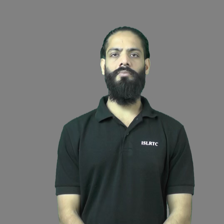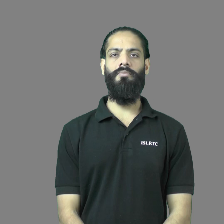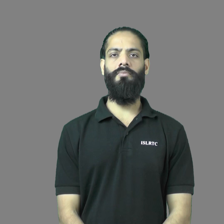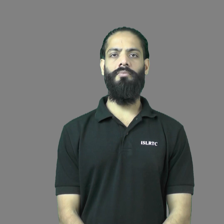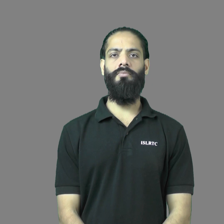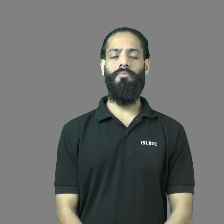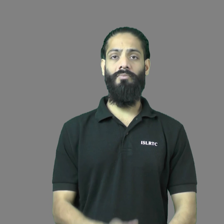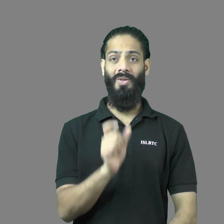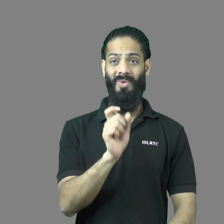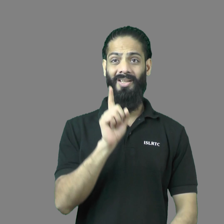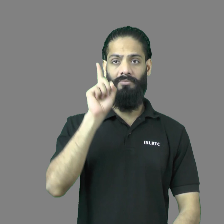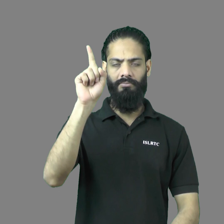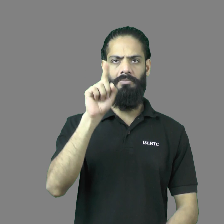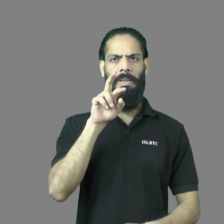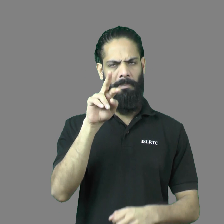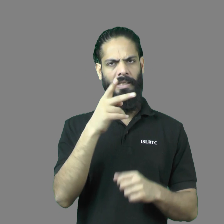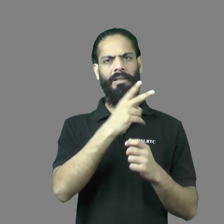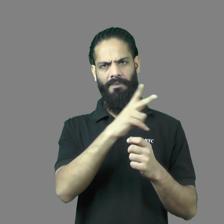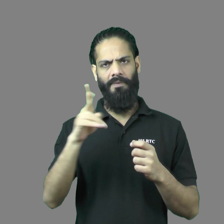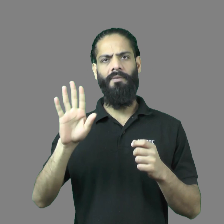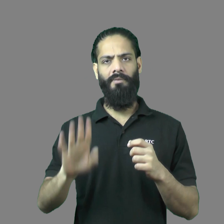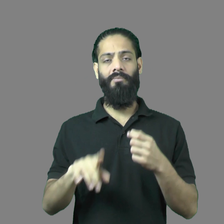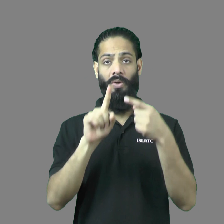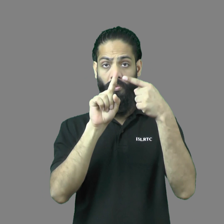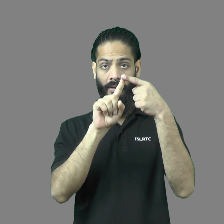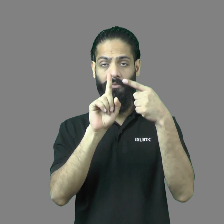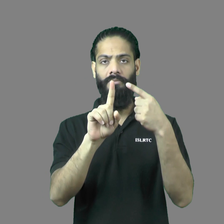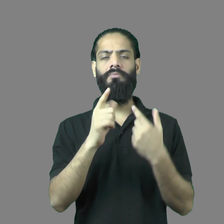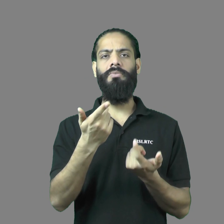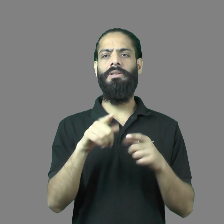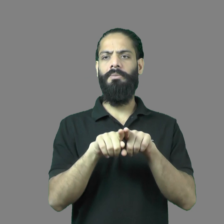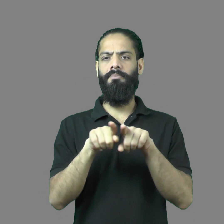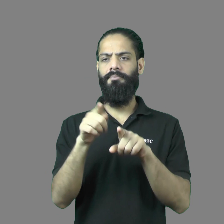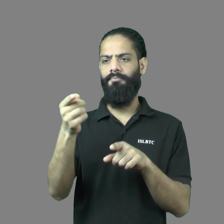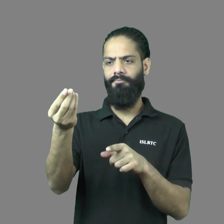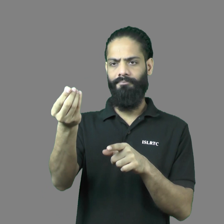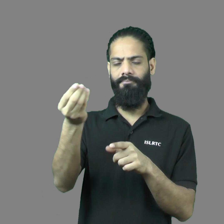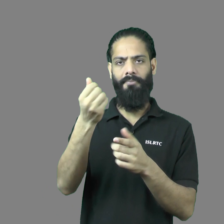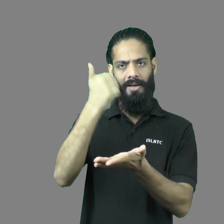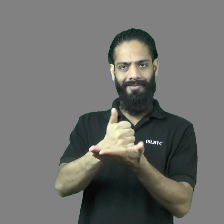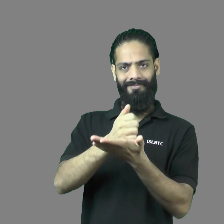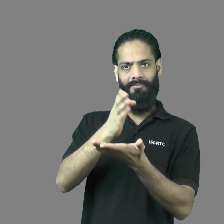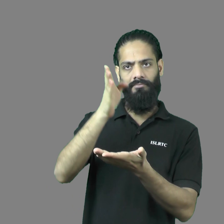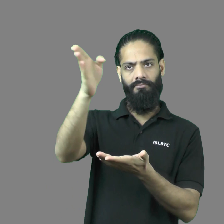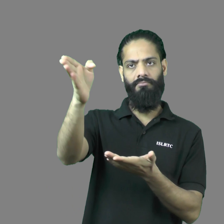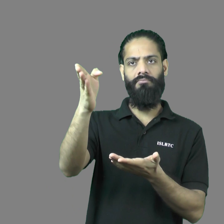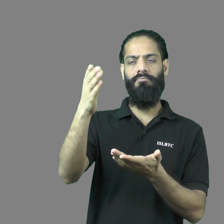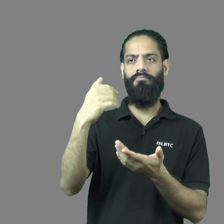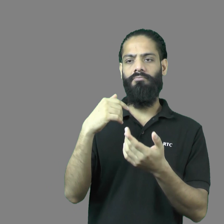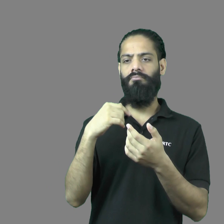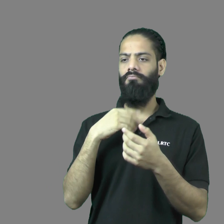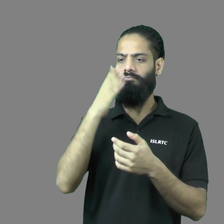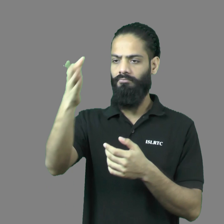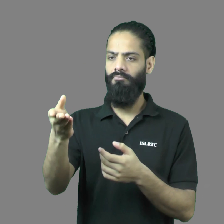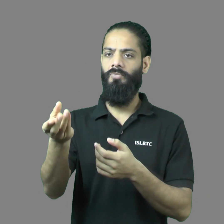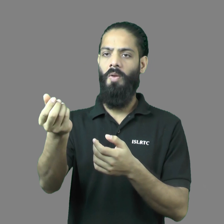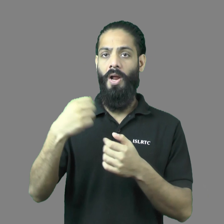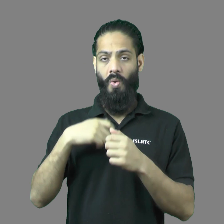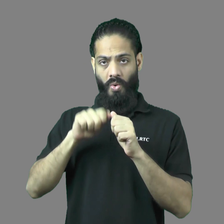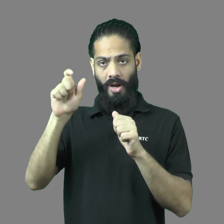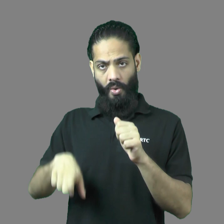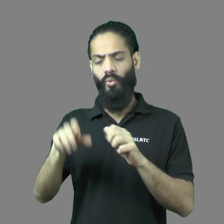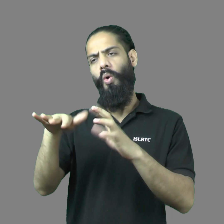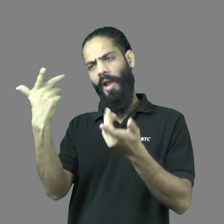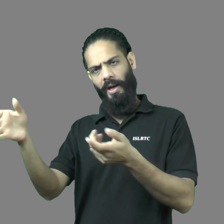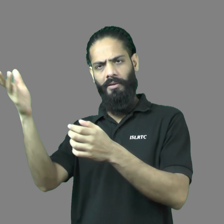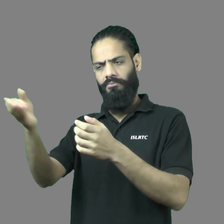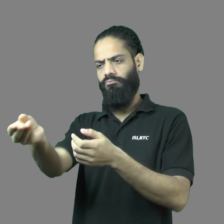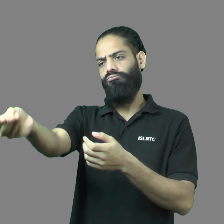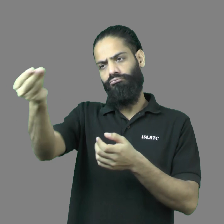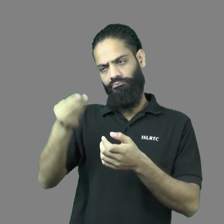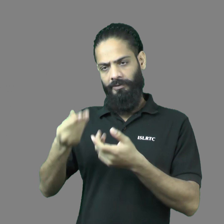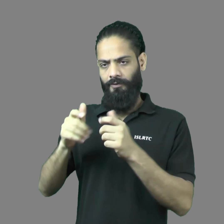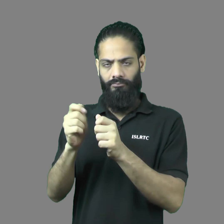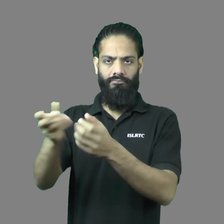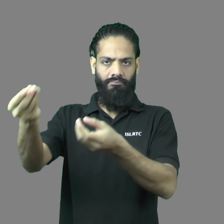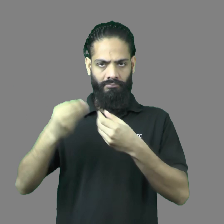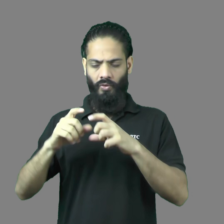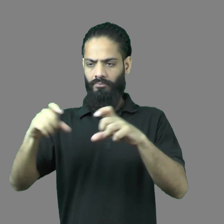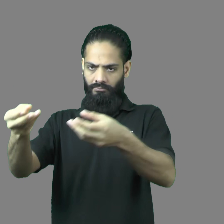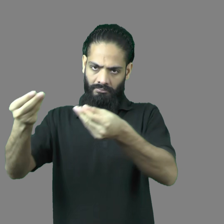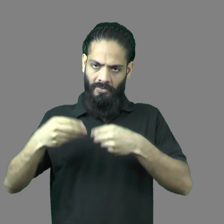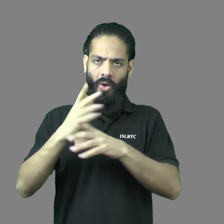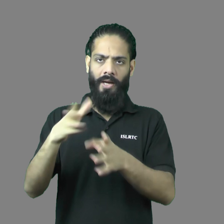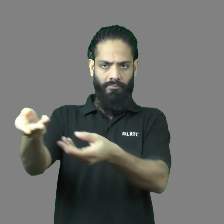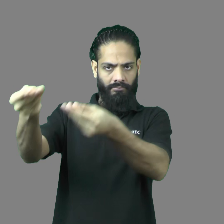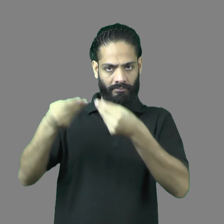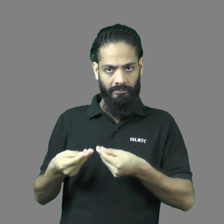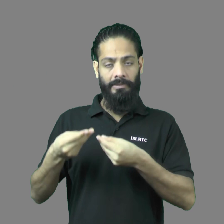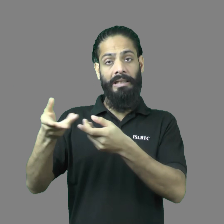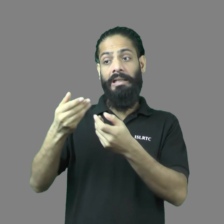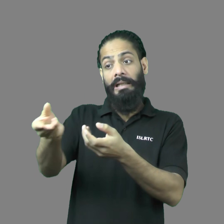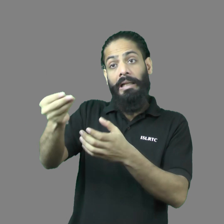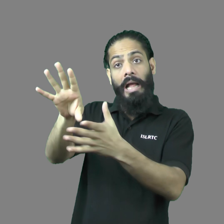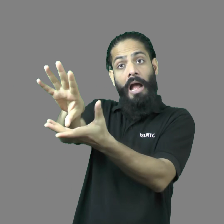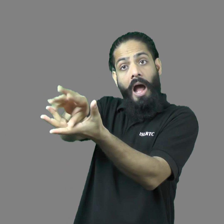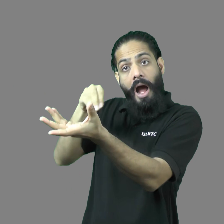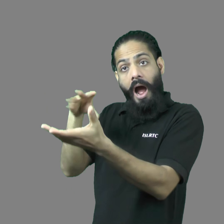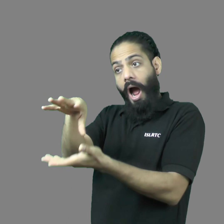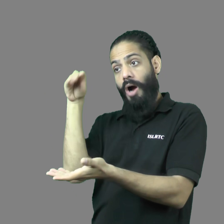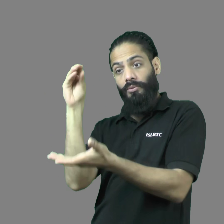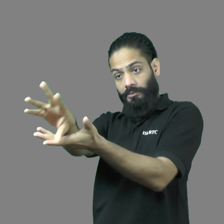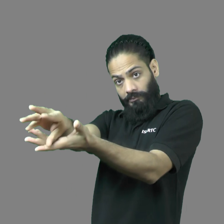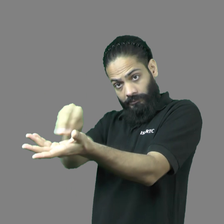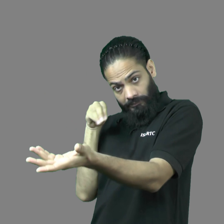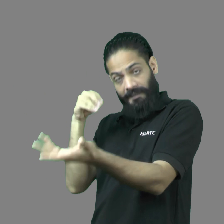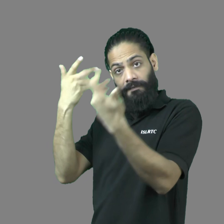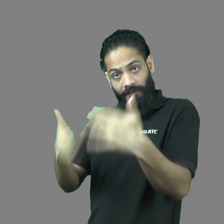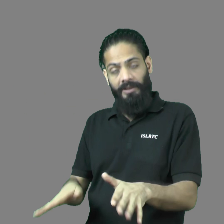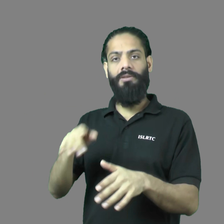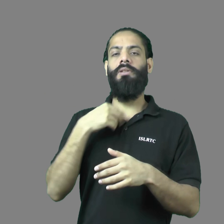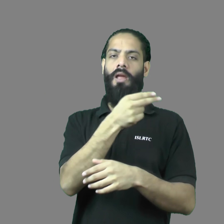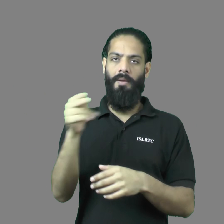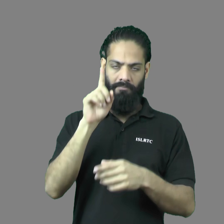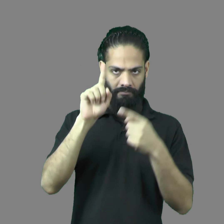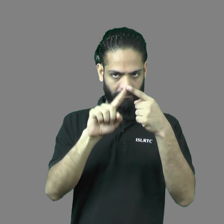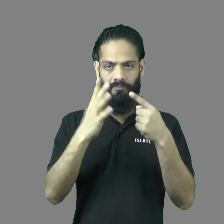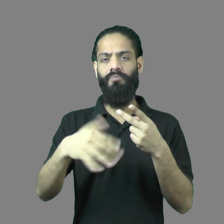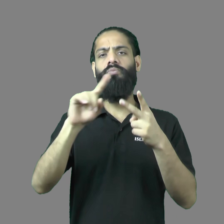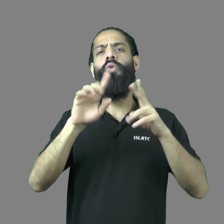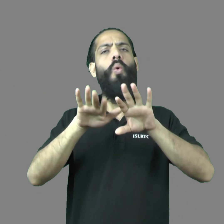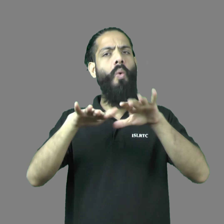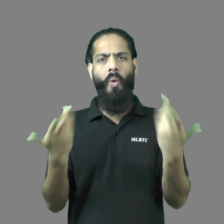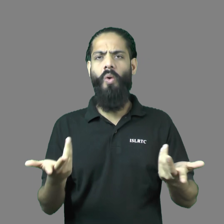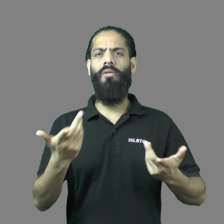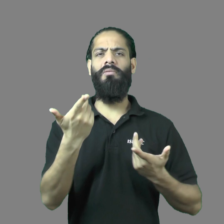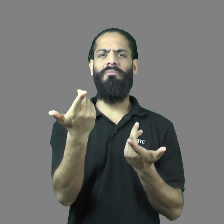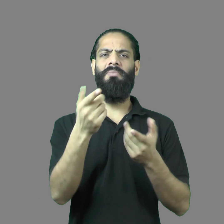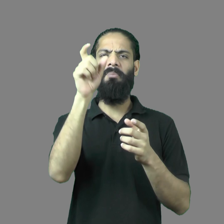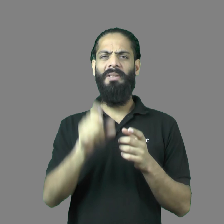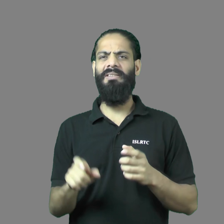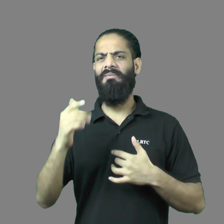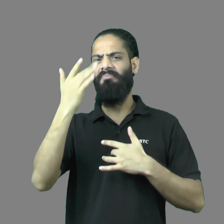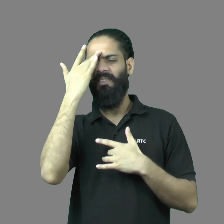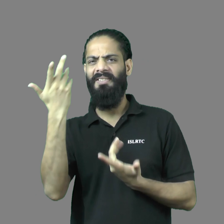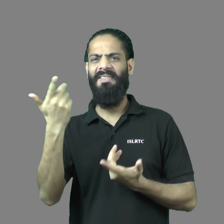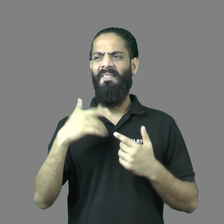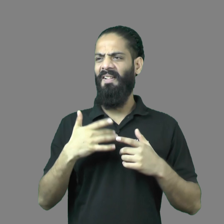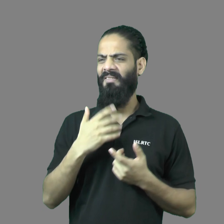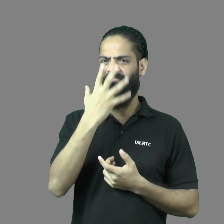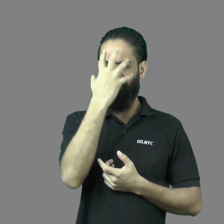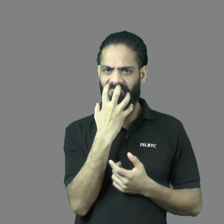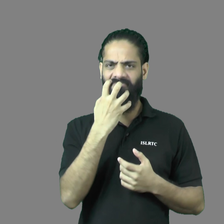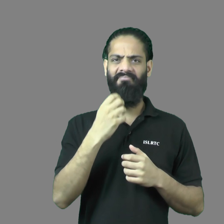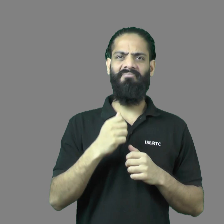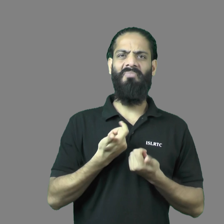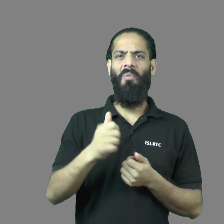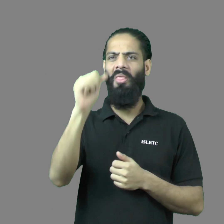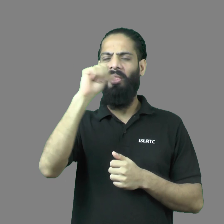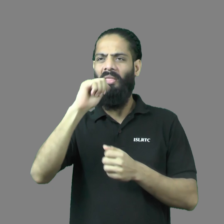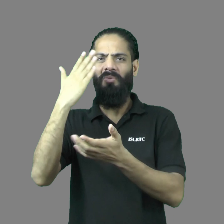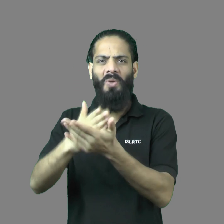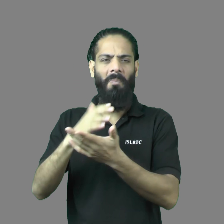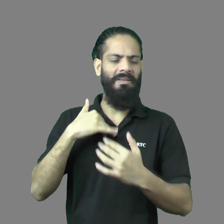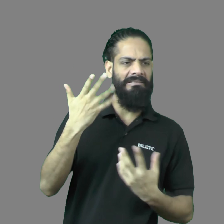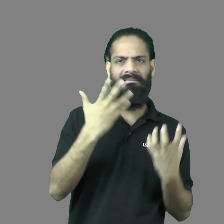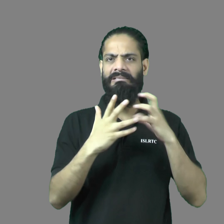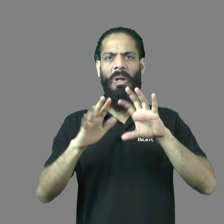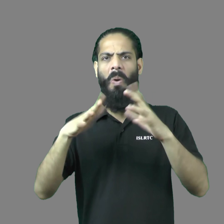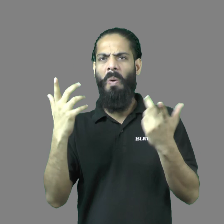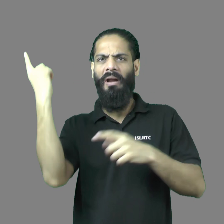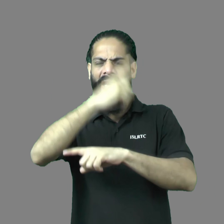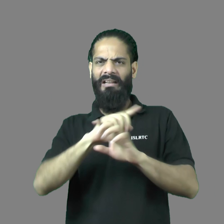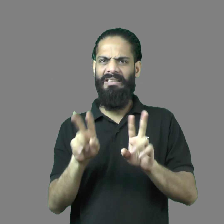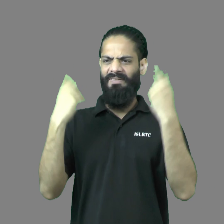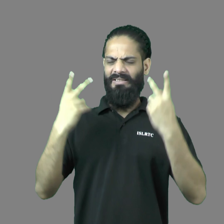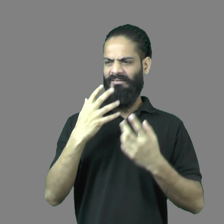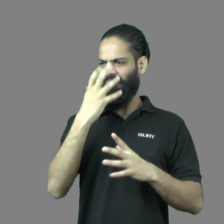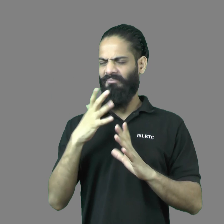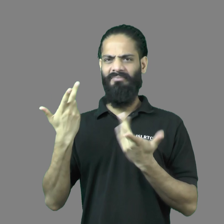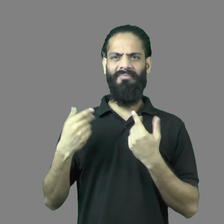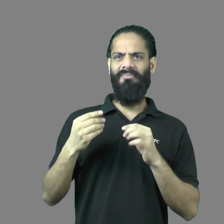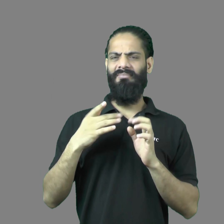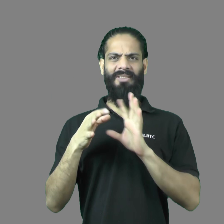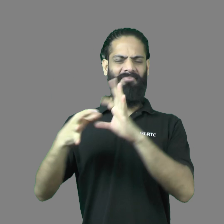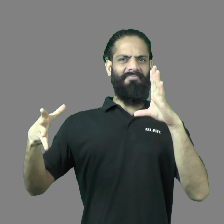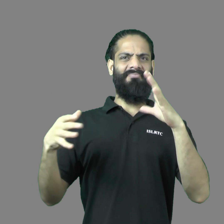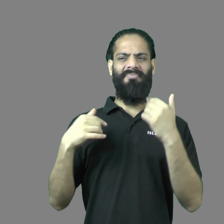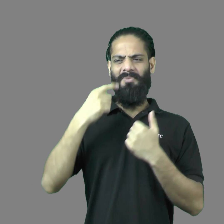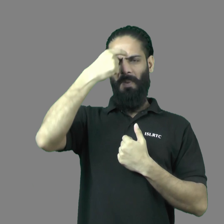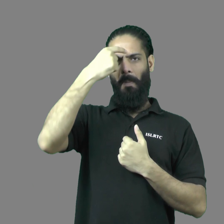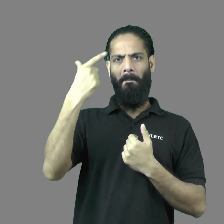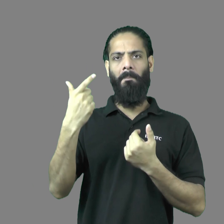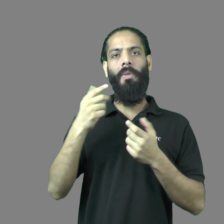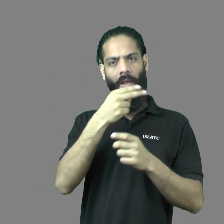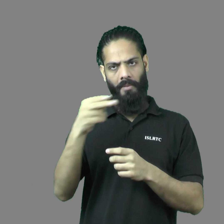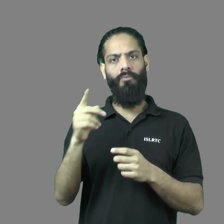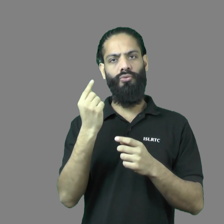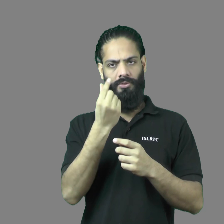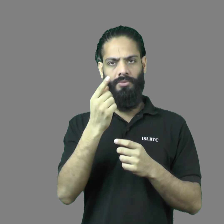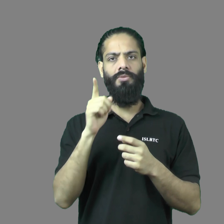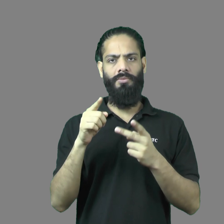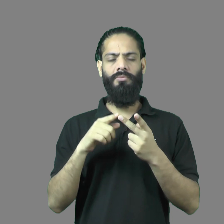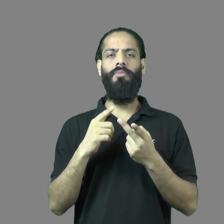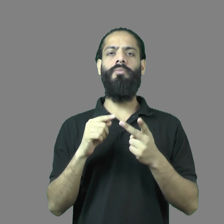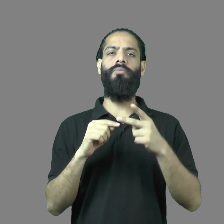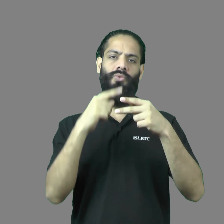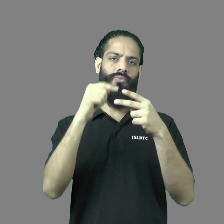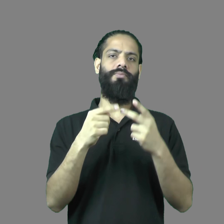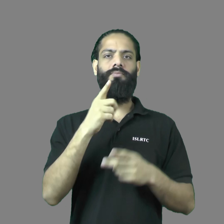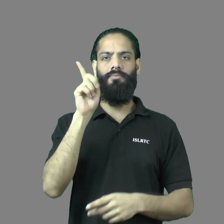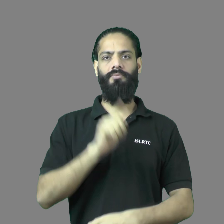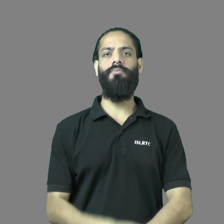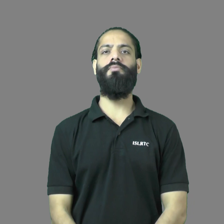Withdrawal